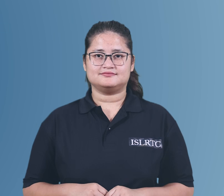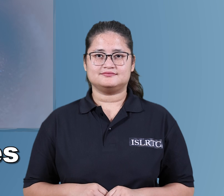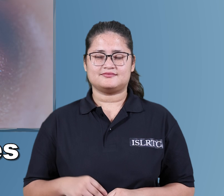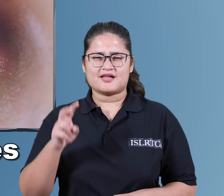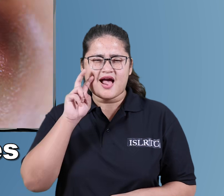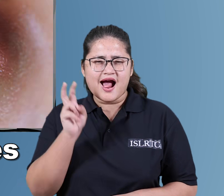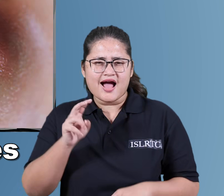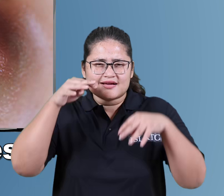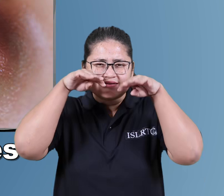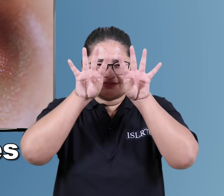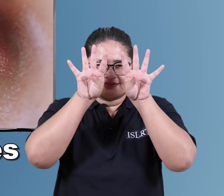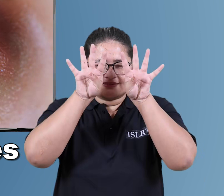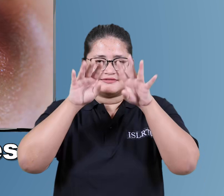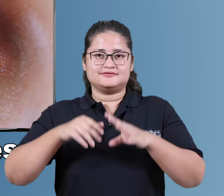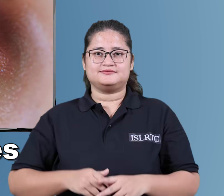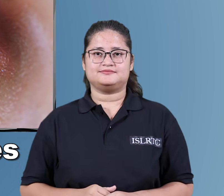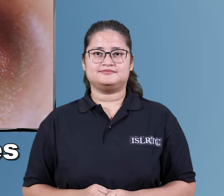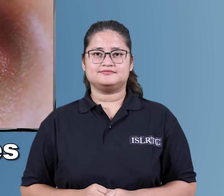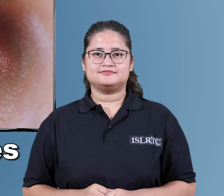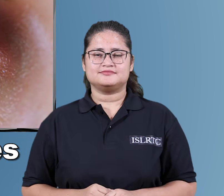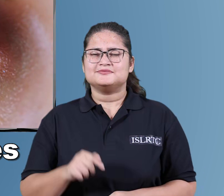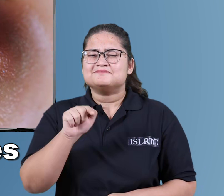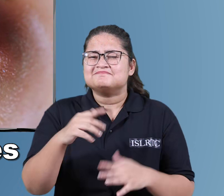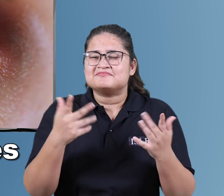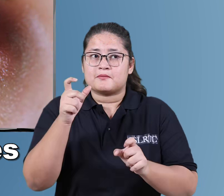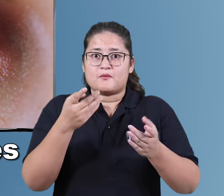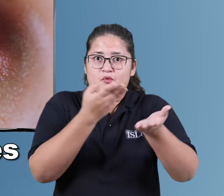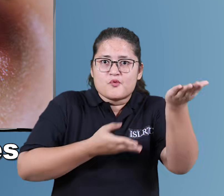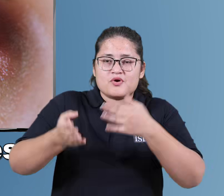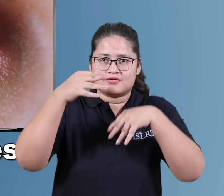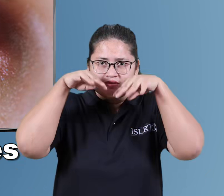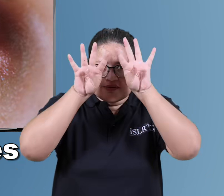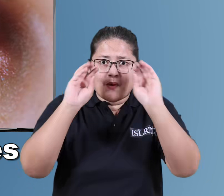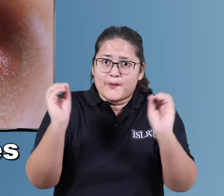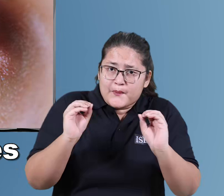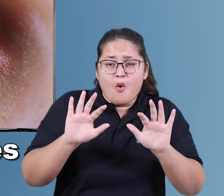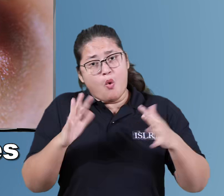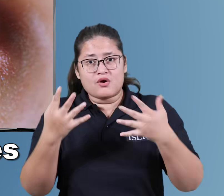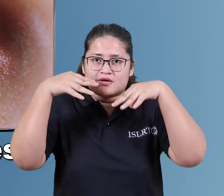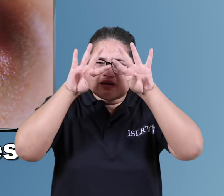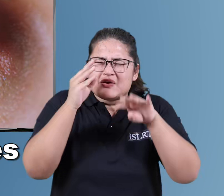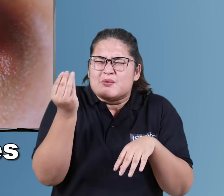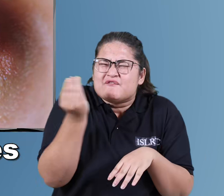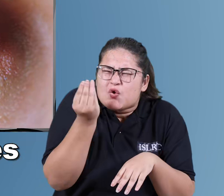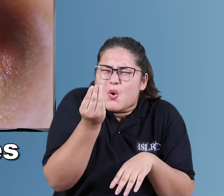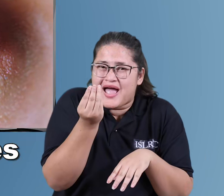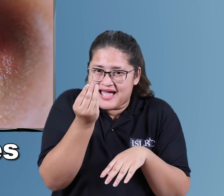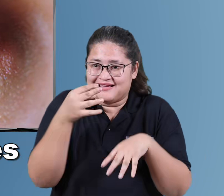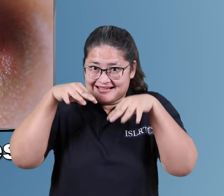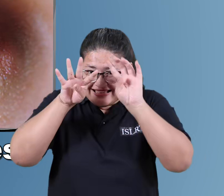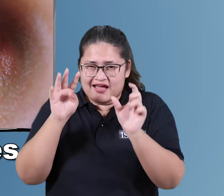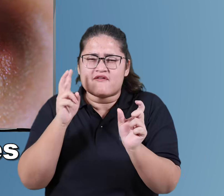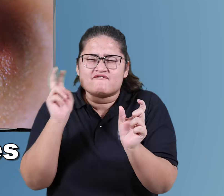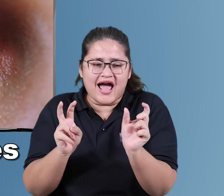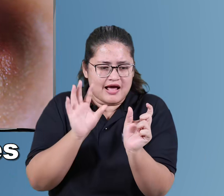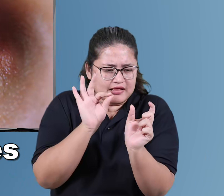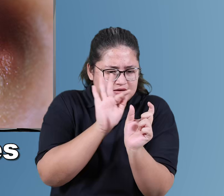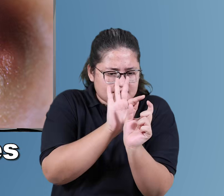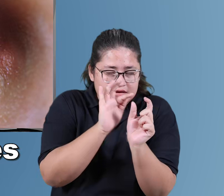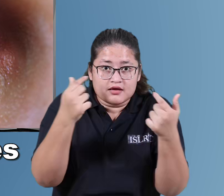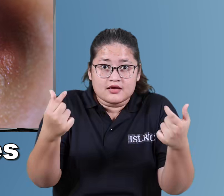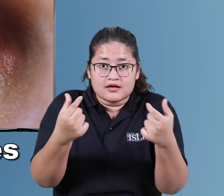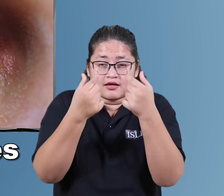False eyelashes Artificial lashes worn to enhance the appearance of natural eyelashes.